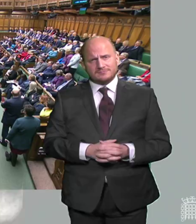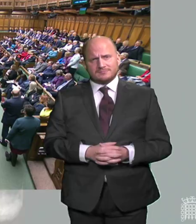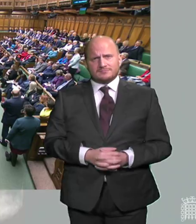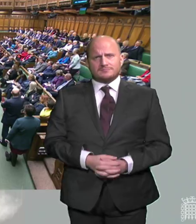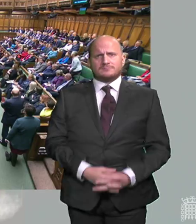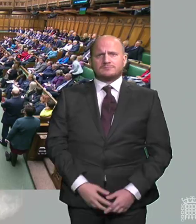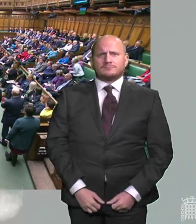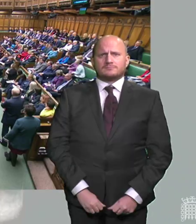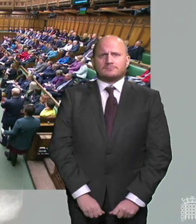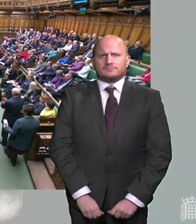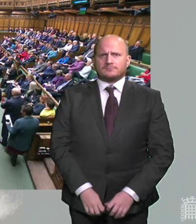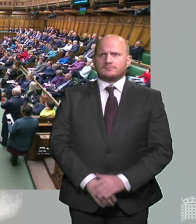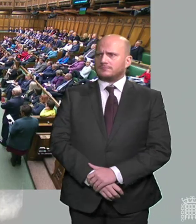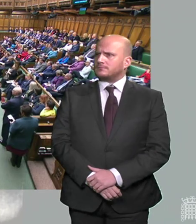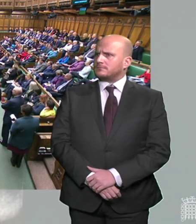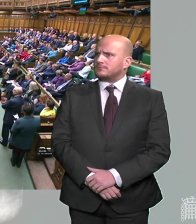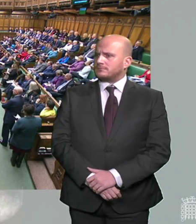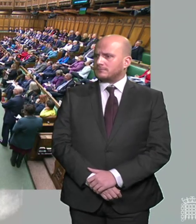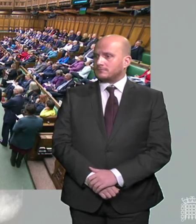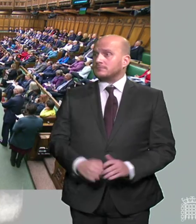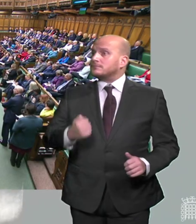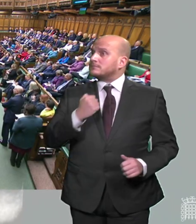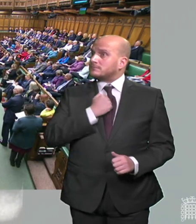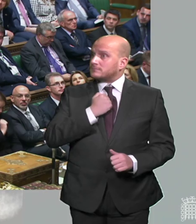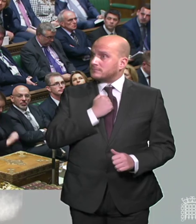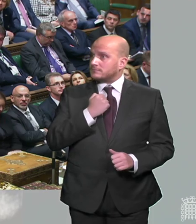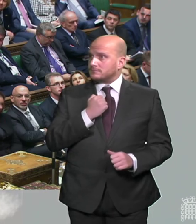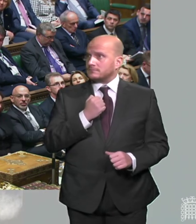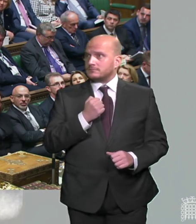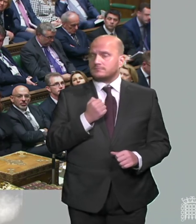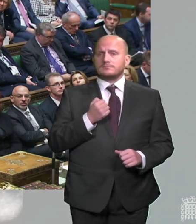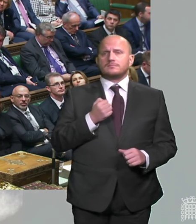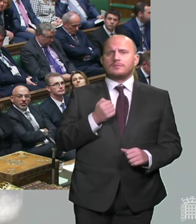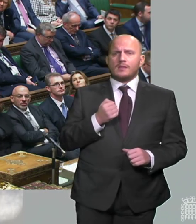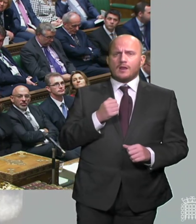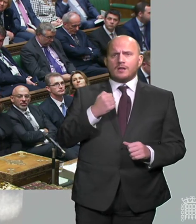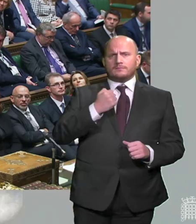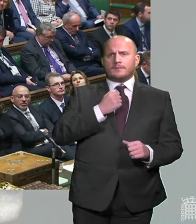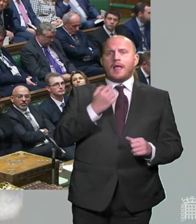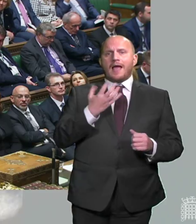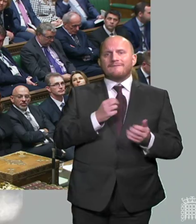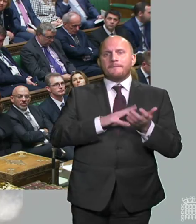Belper Mills in my Mid Derbyshire constituency are in a state of disrepair.